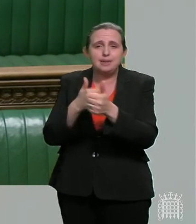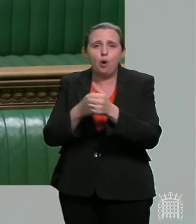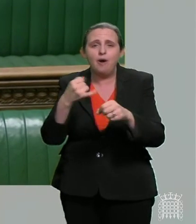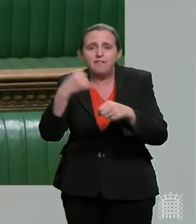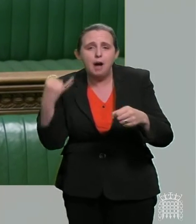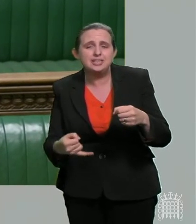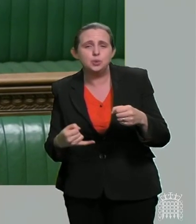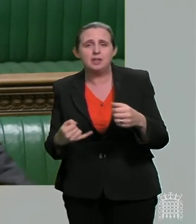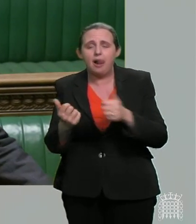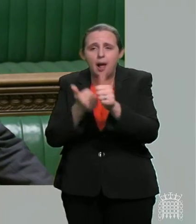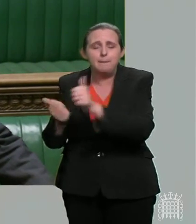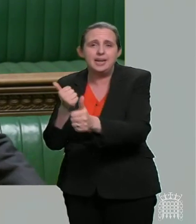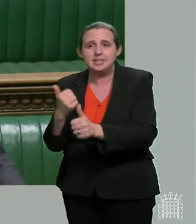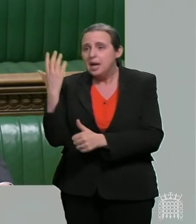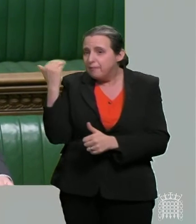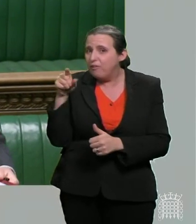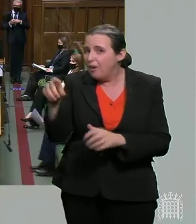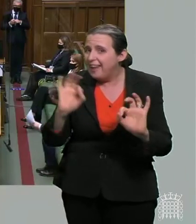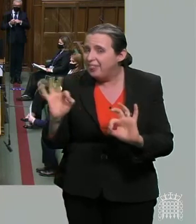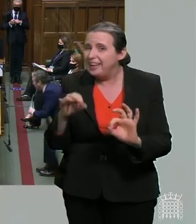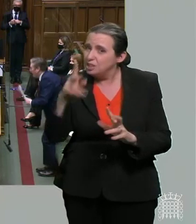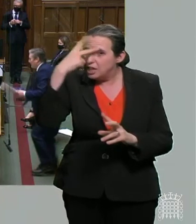Will the right honourable and learned Gentleman now repudiate that policy?